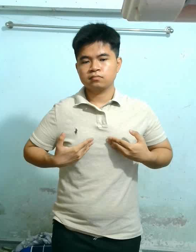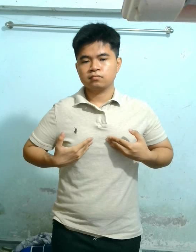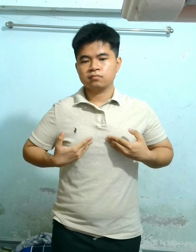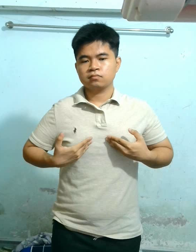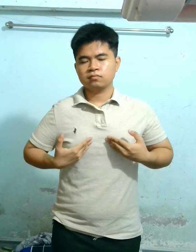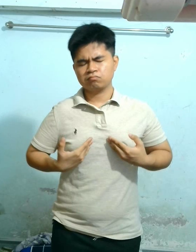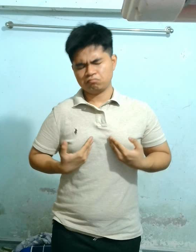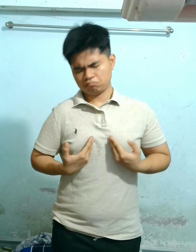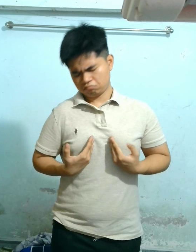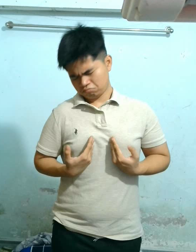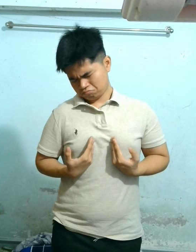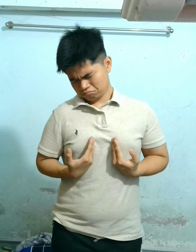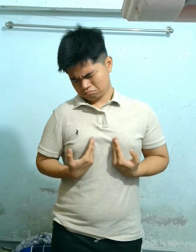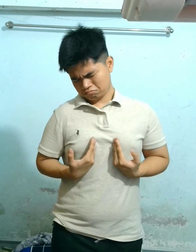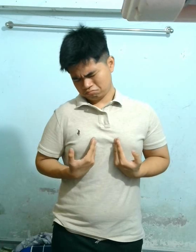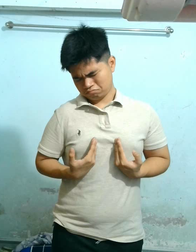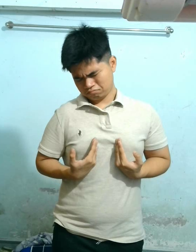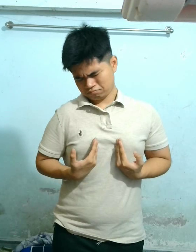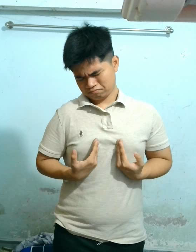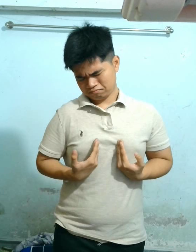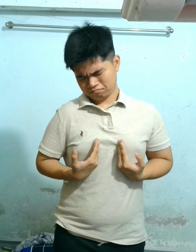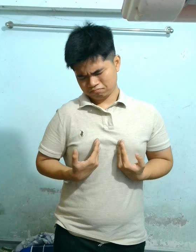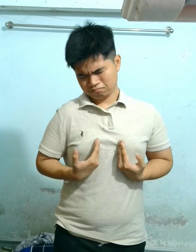met moi